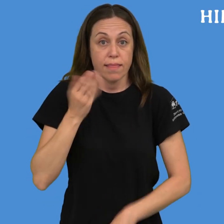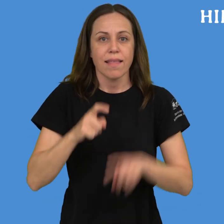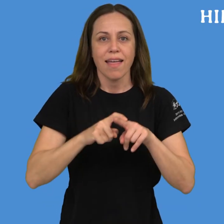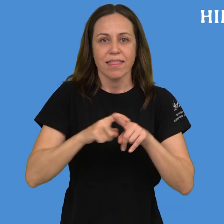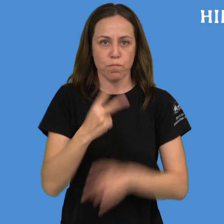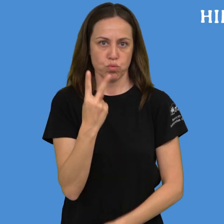tipo